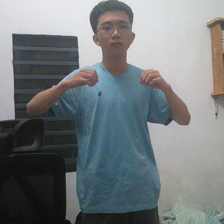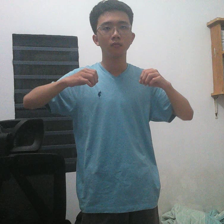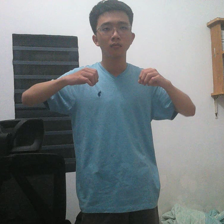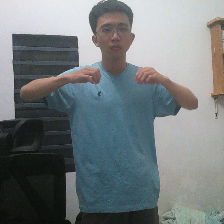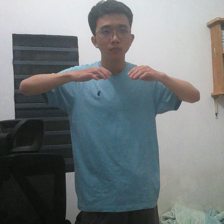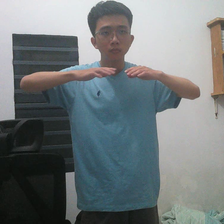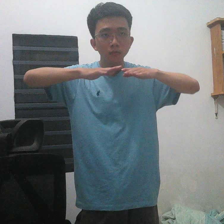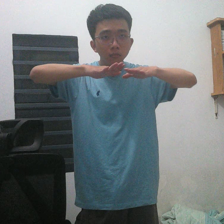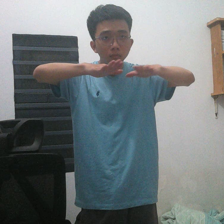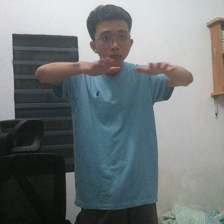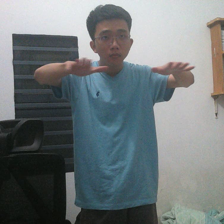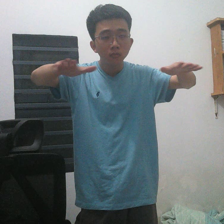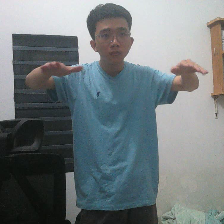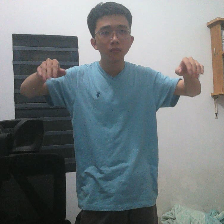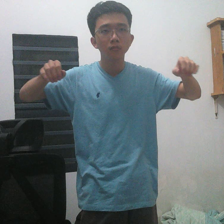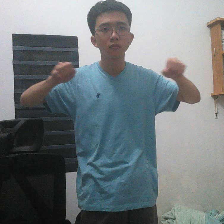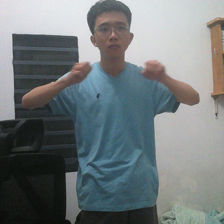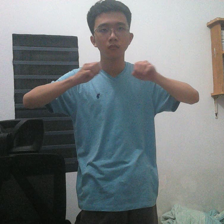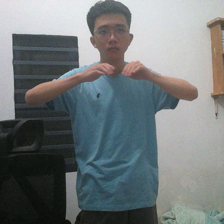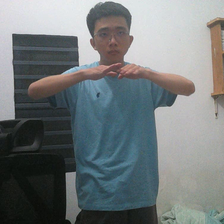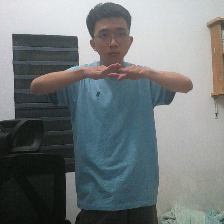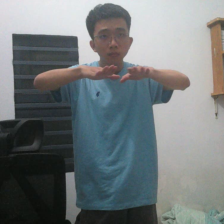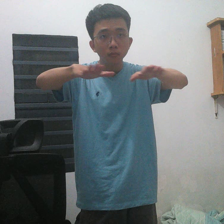boi